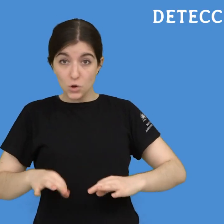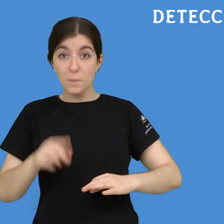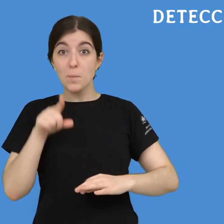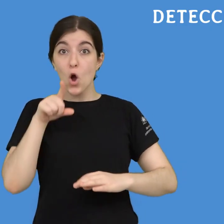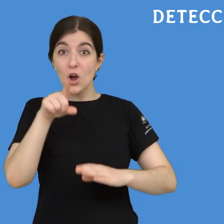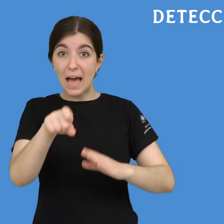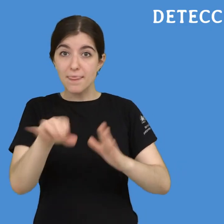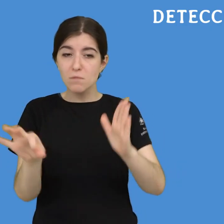cancer